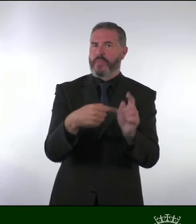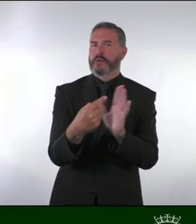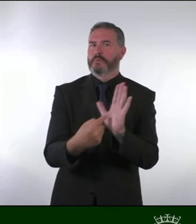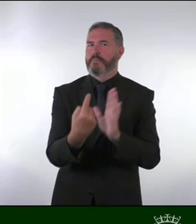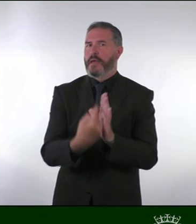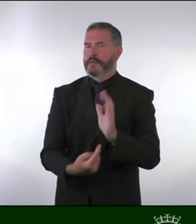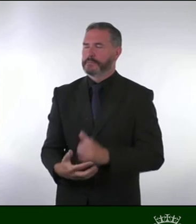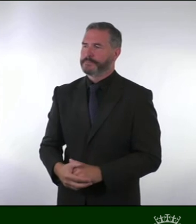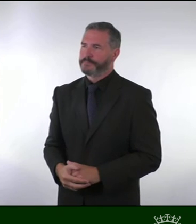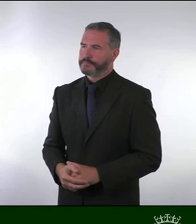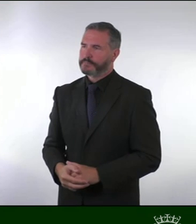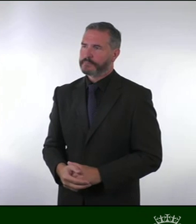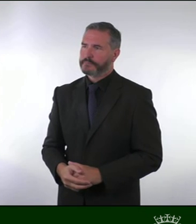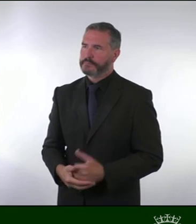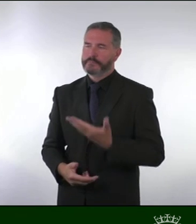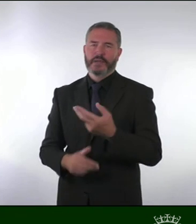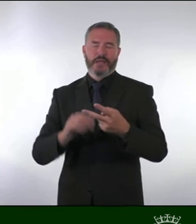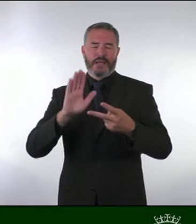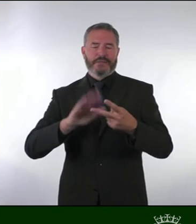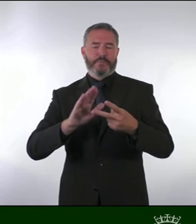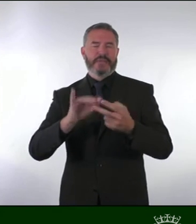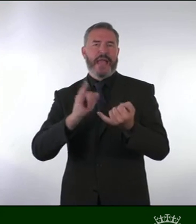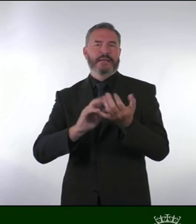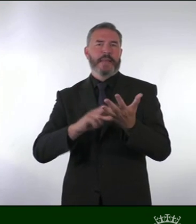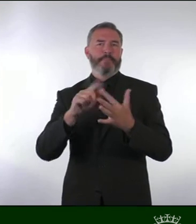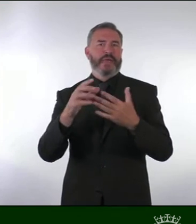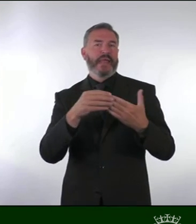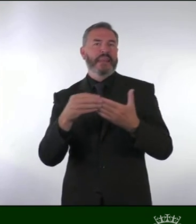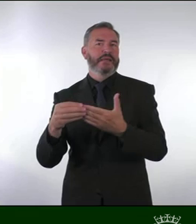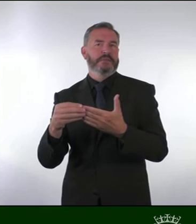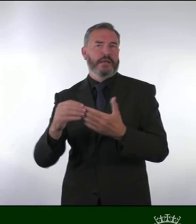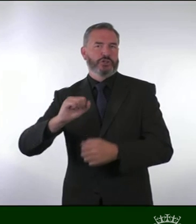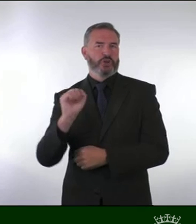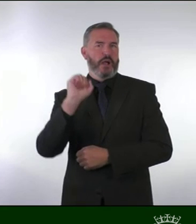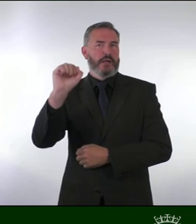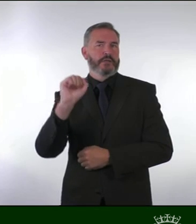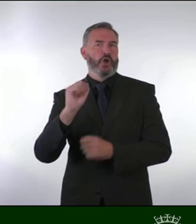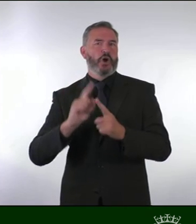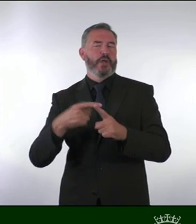Let us head to Scotland, to the deputy SNP leader, who is audio only.